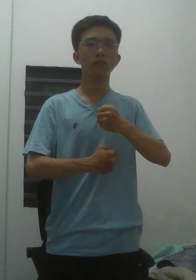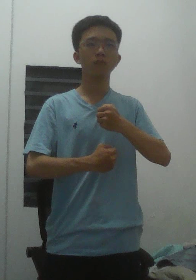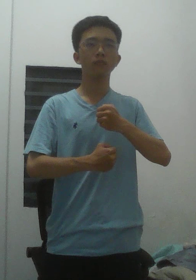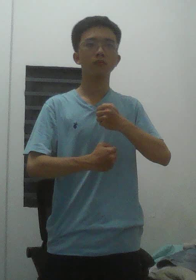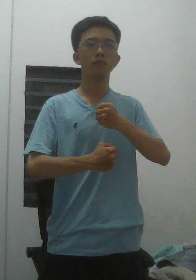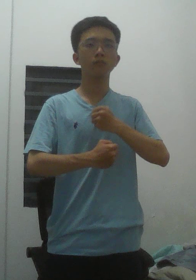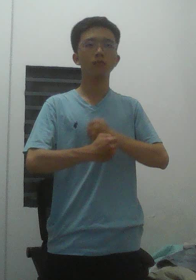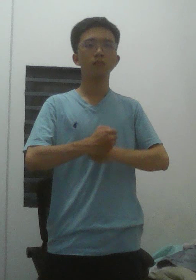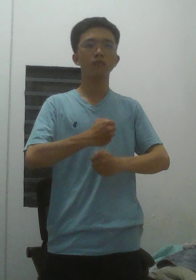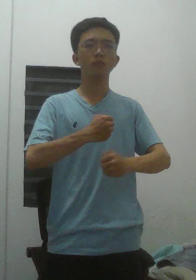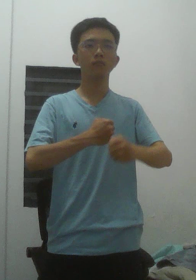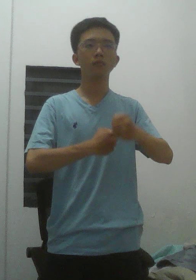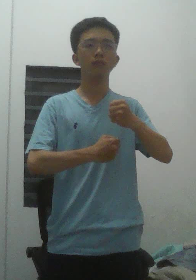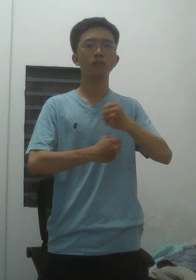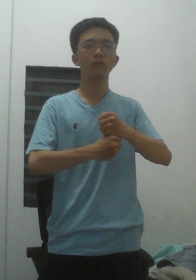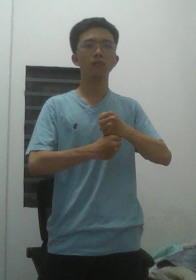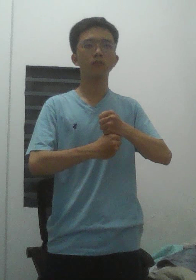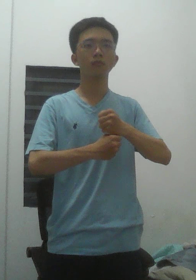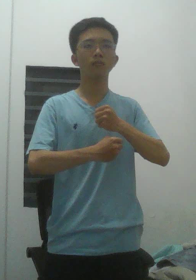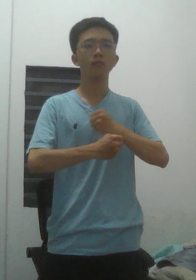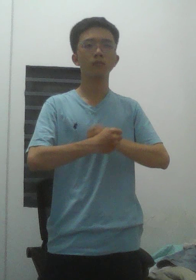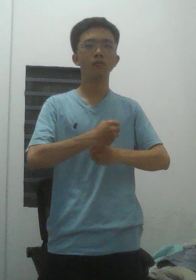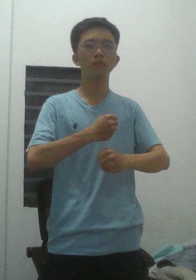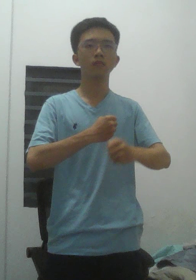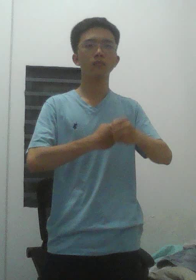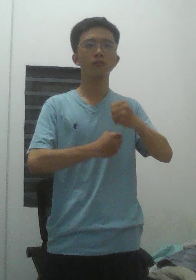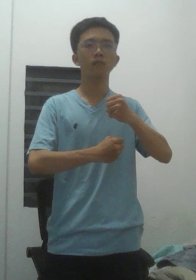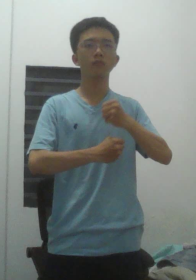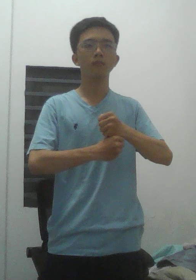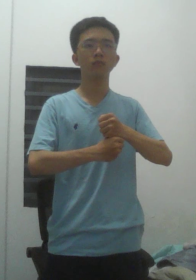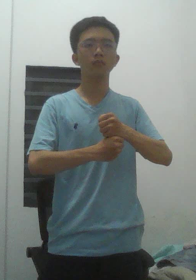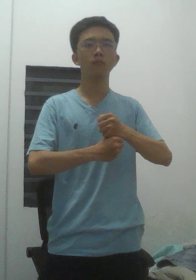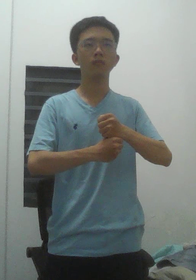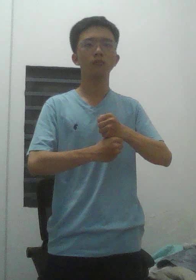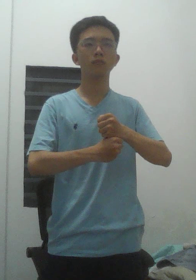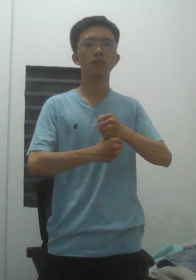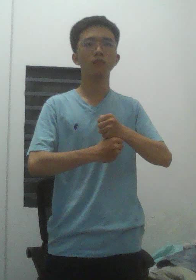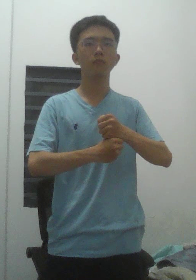quanh nam